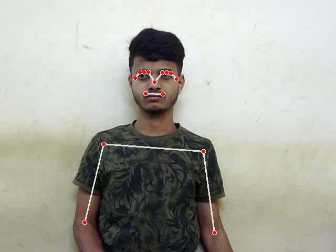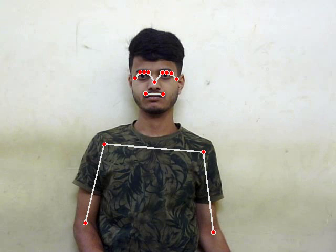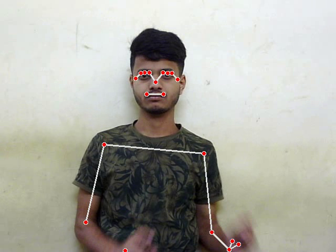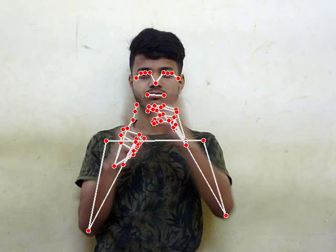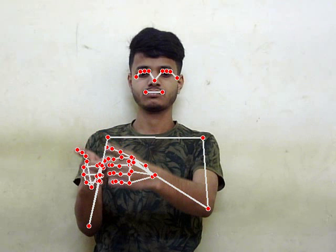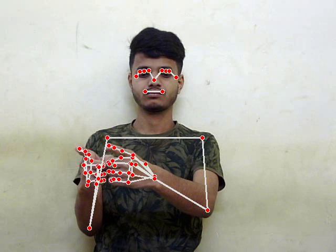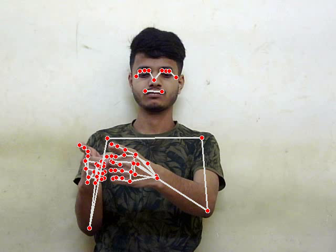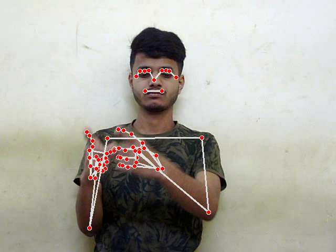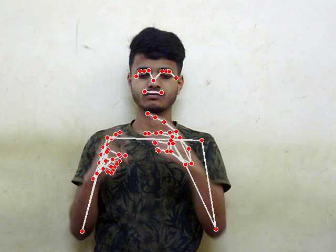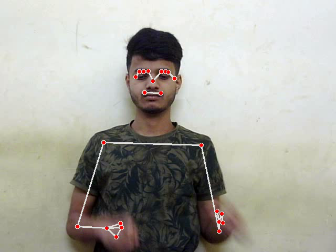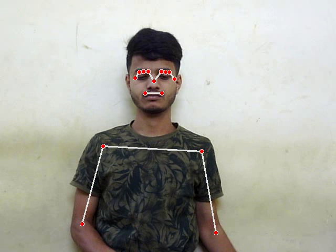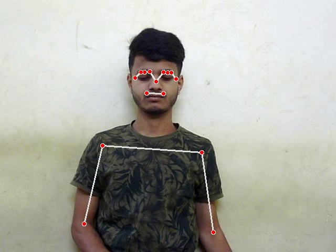go